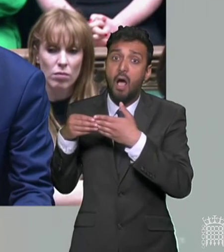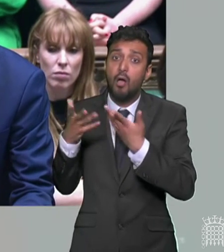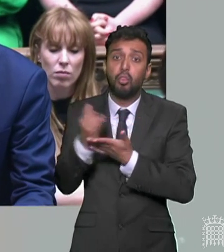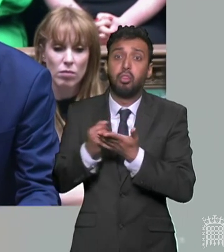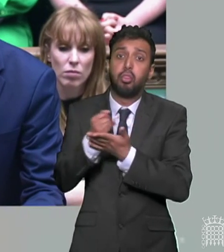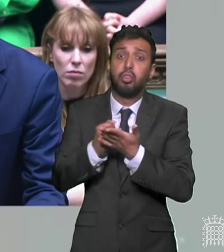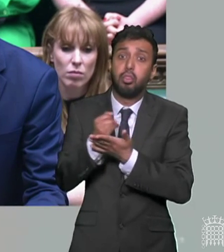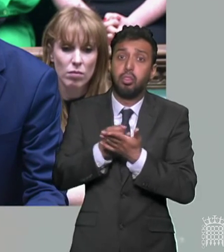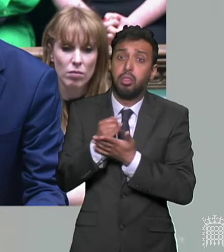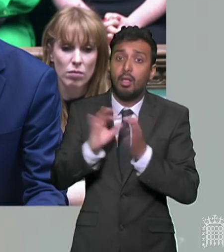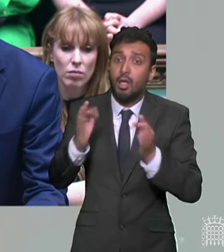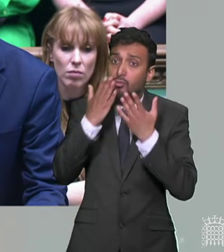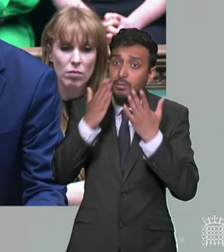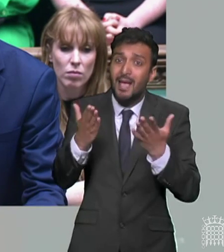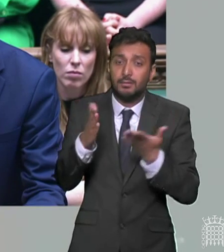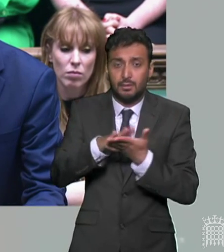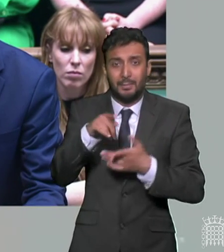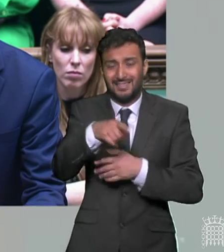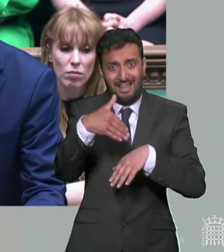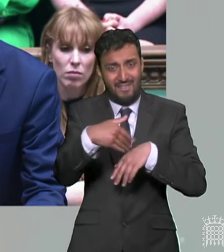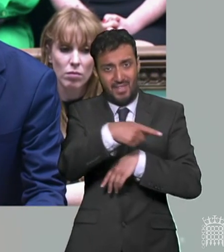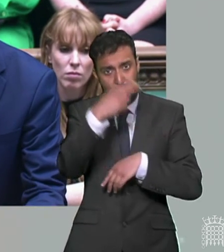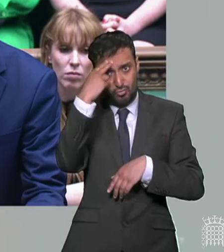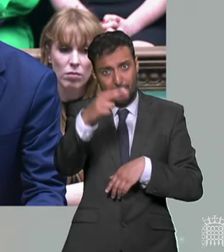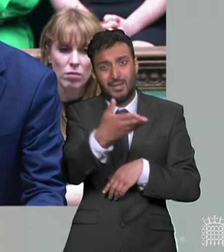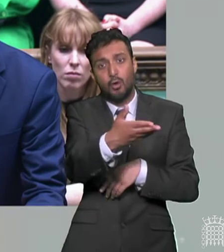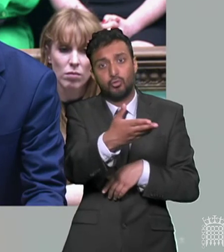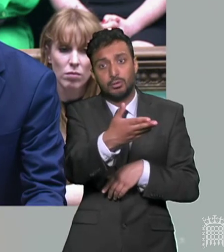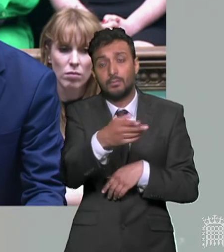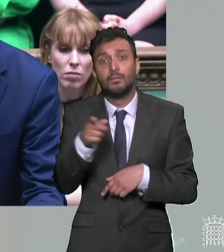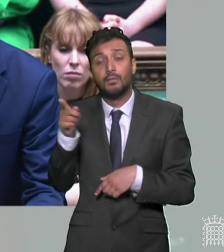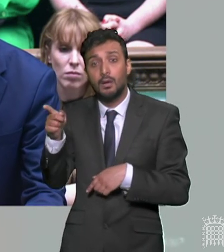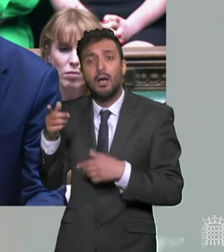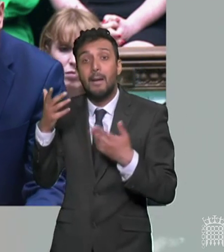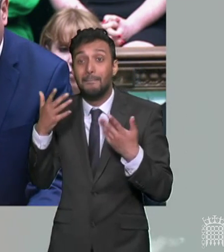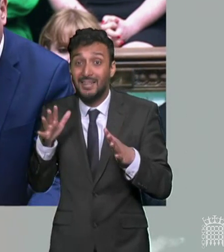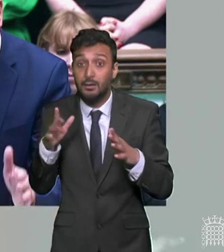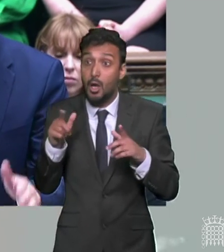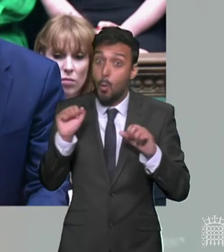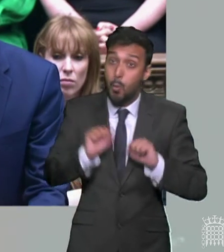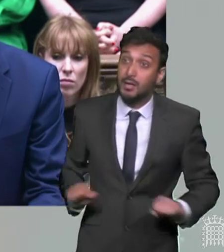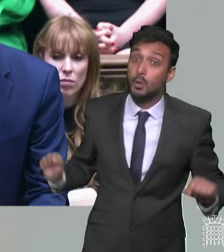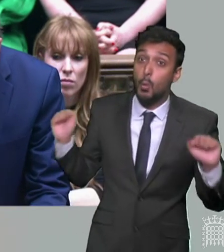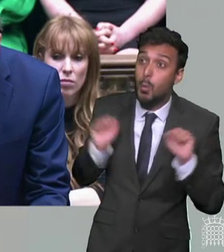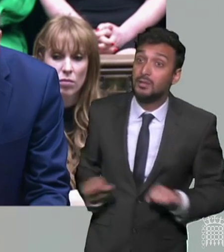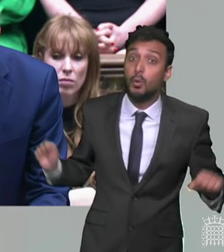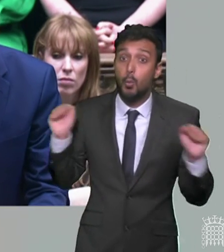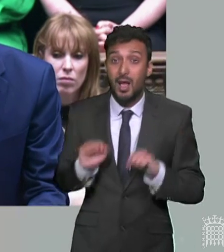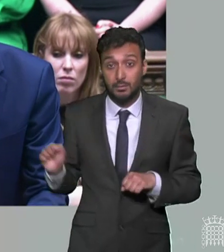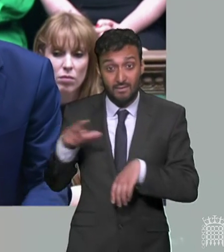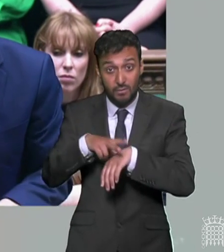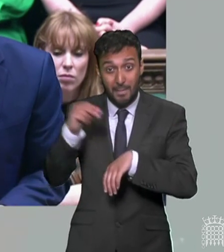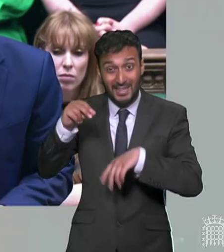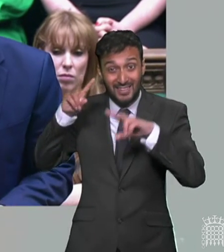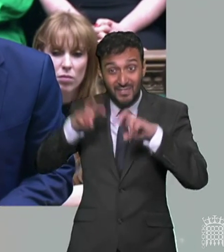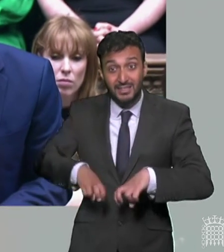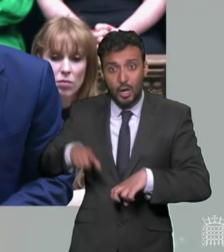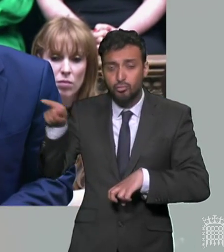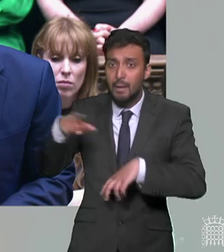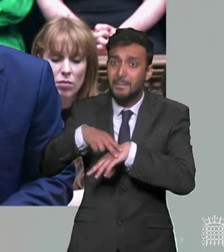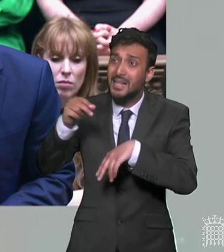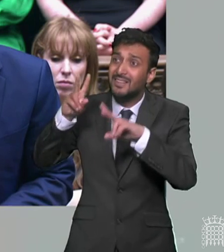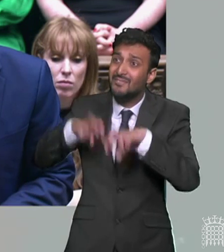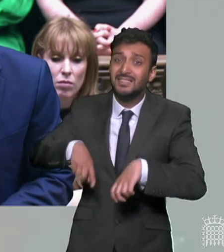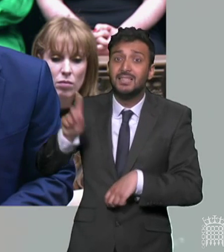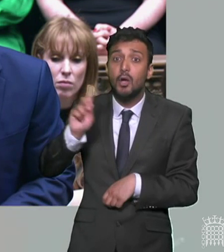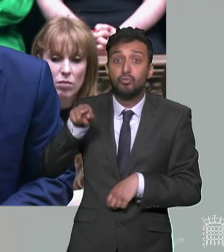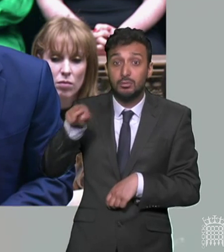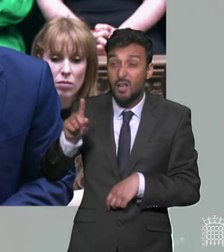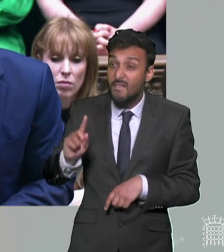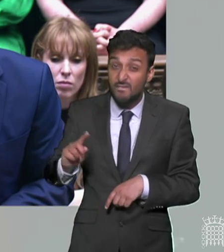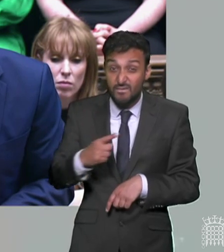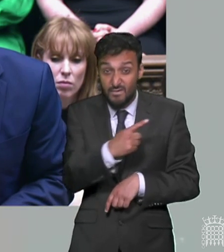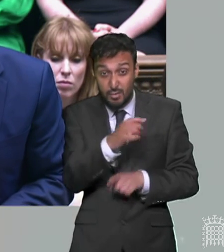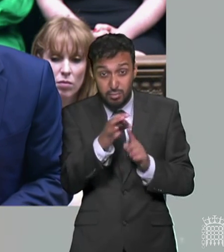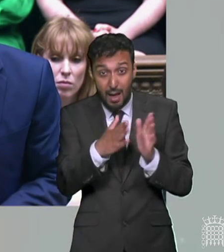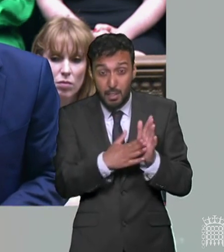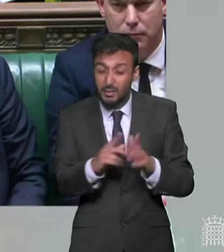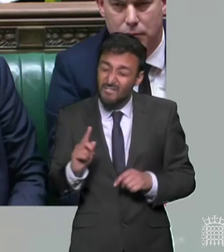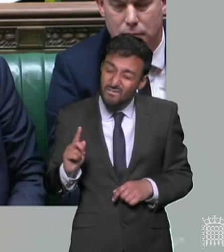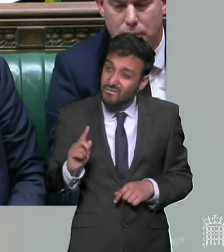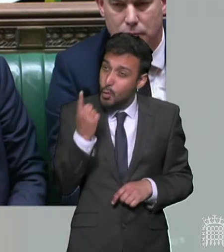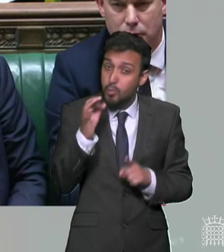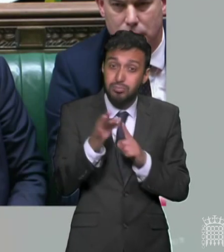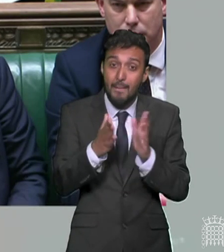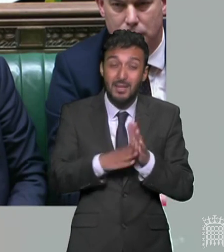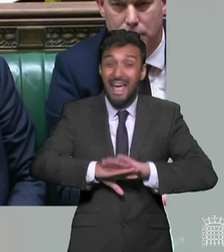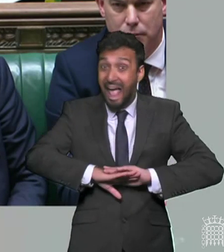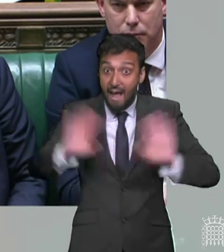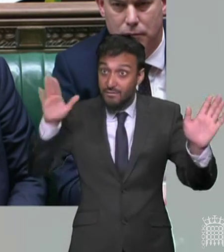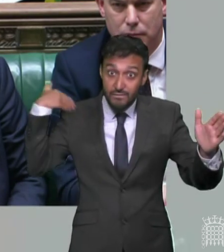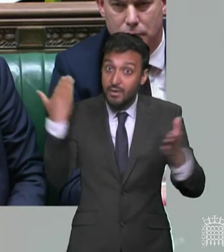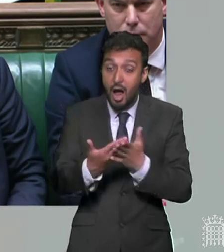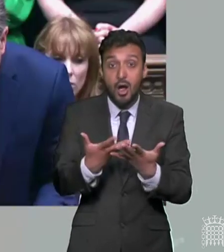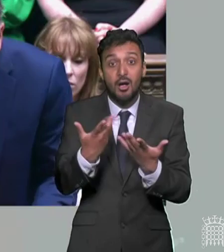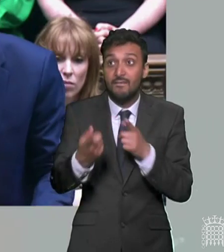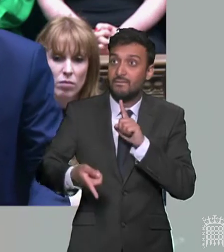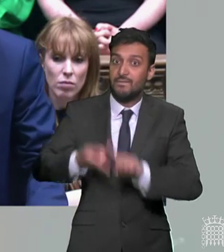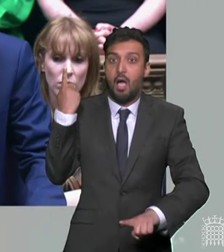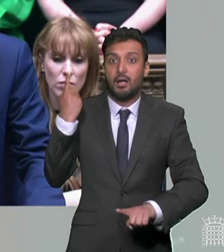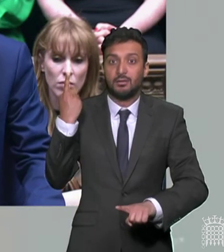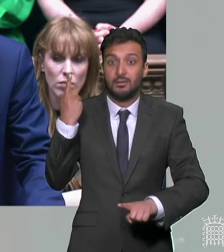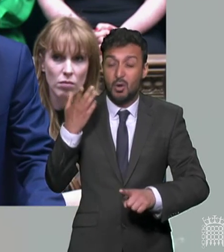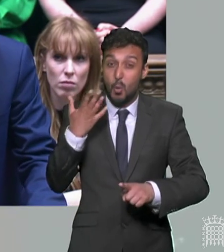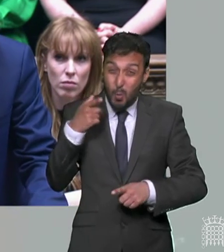For months, Conservative Members have asked the country to wait—first for the police investigation, which concluded that this Prime Minister is the first in our country’s history to have broken the law in office, and then for the Sue Gray report.